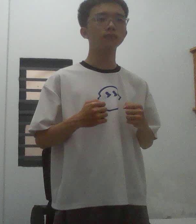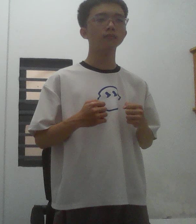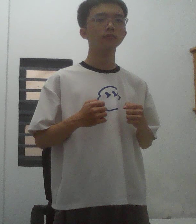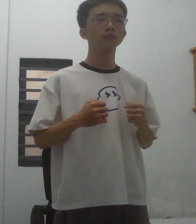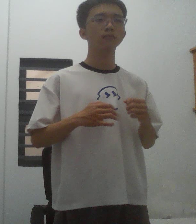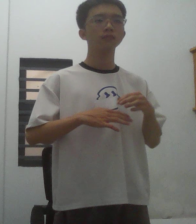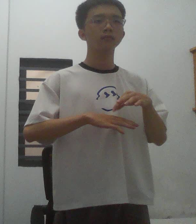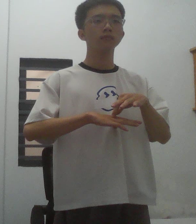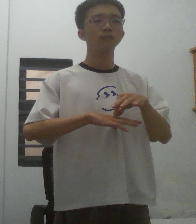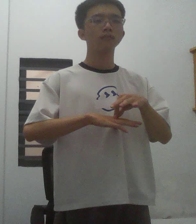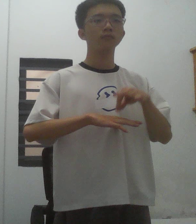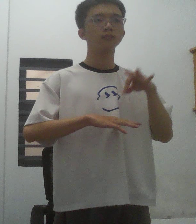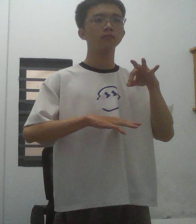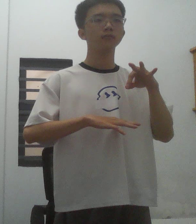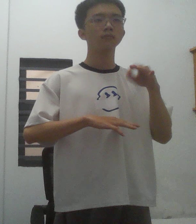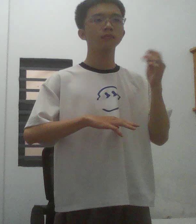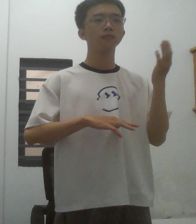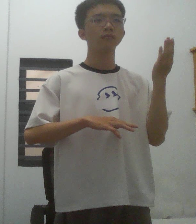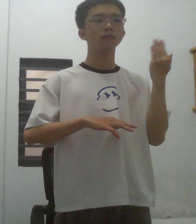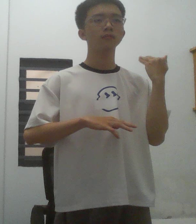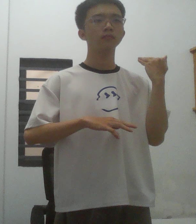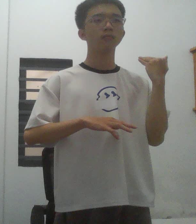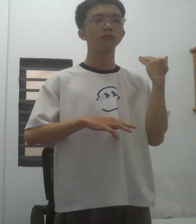tuan truoc